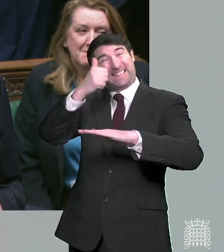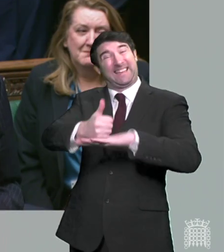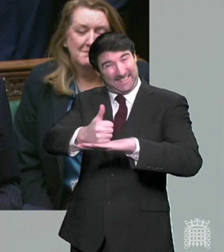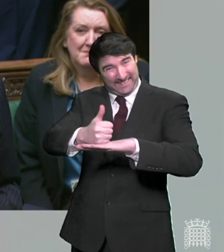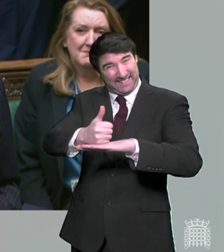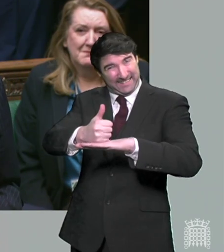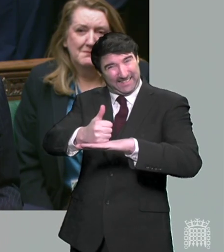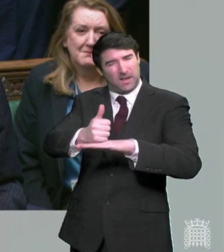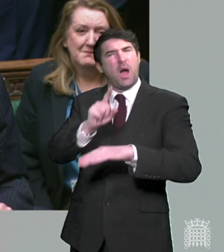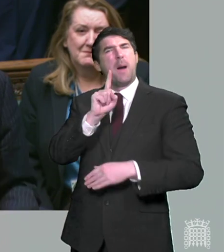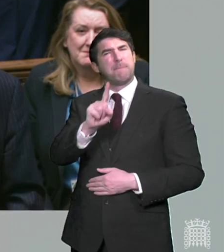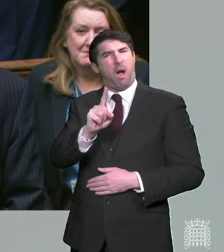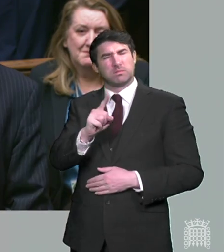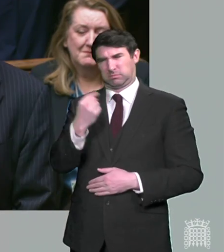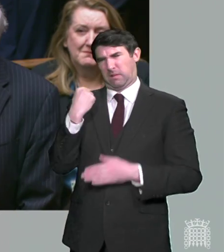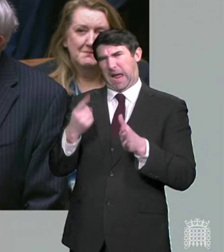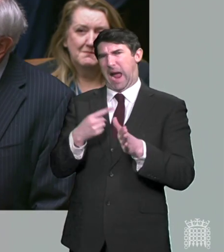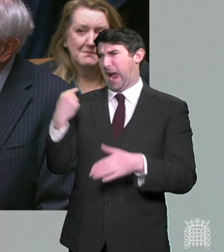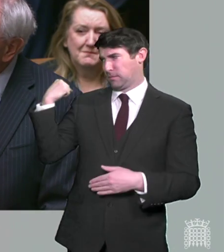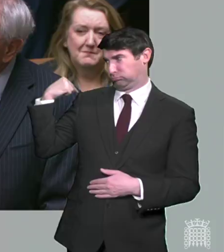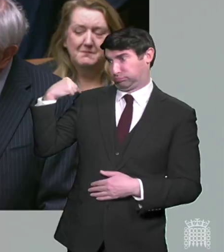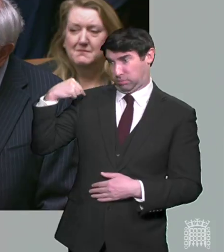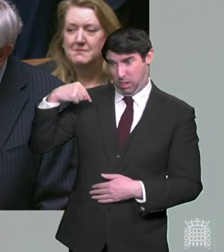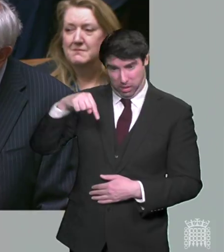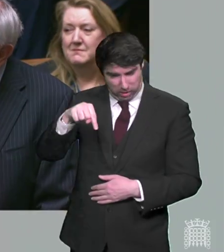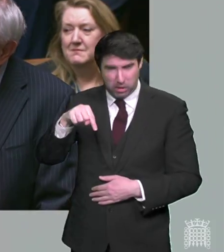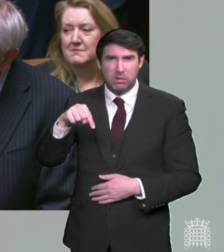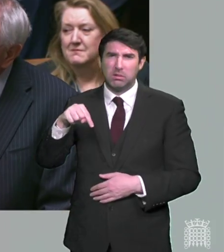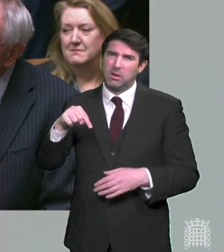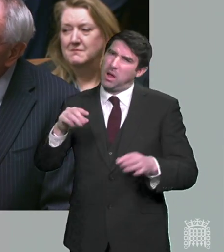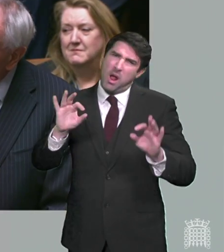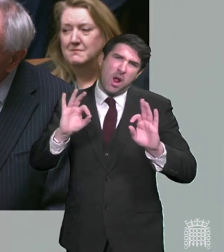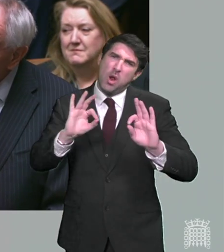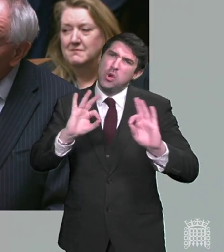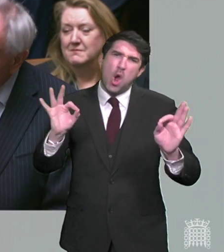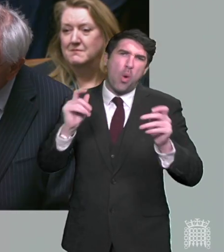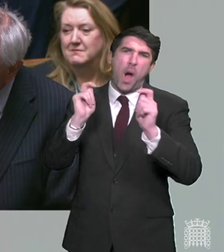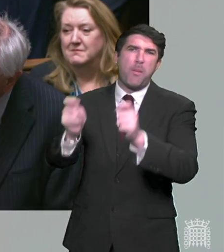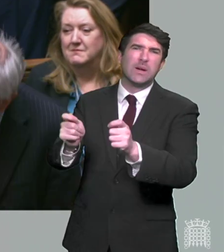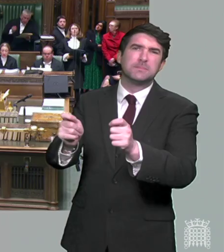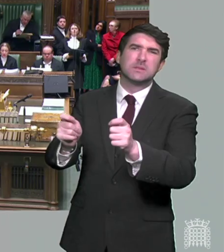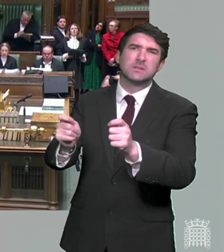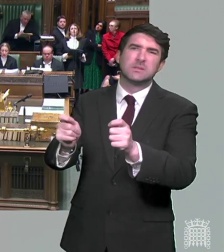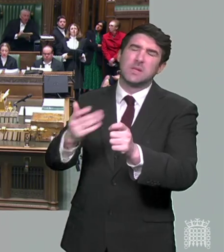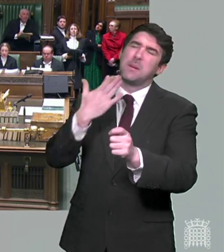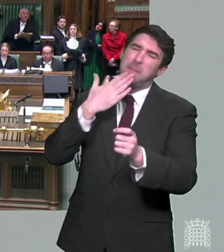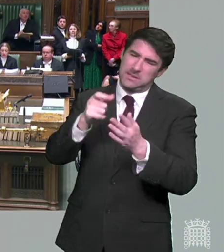That is unacceptable. Will the Prime Minister use his good offices to get one appointed urgently?